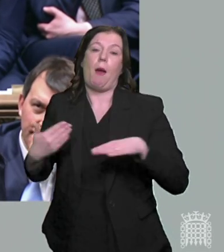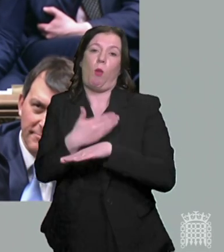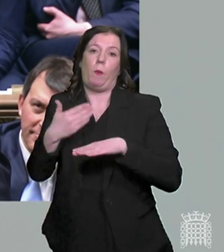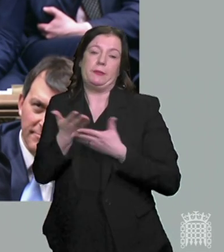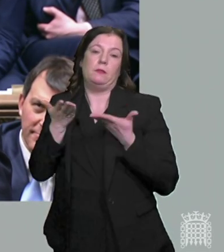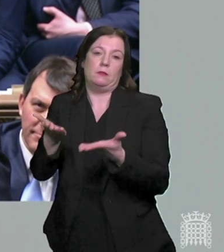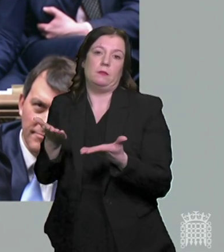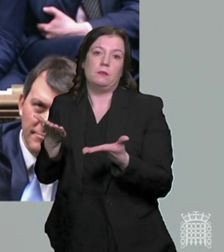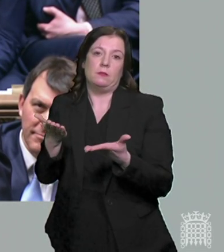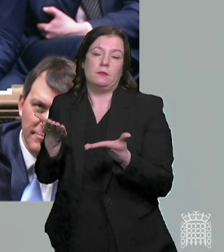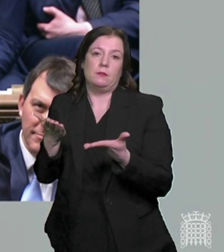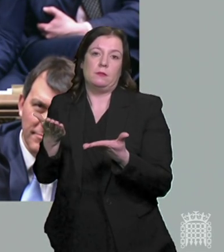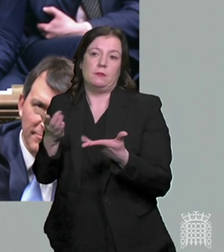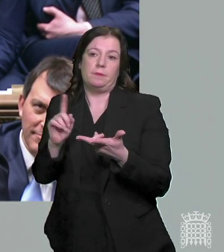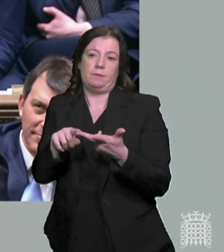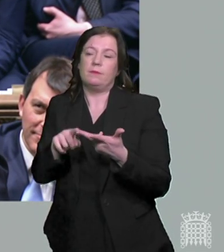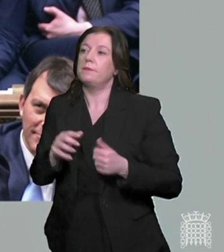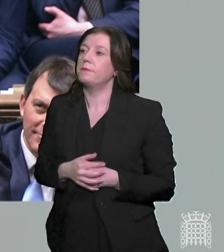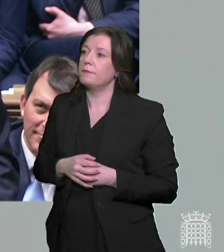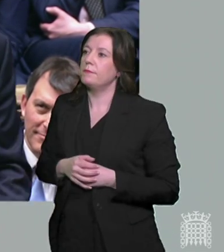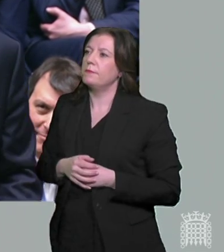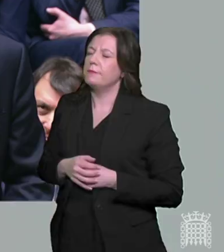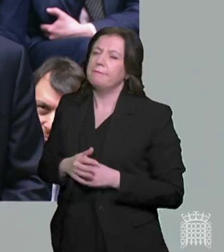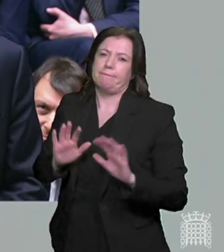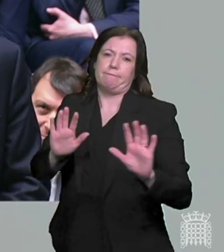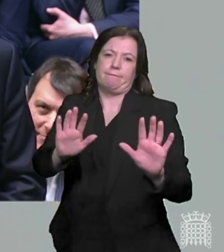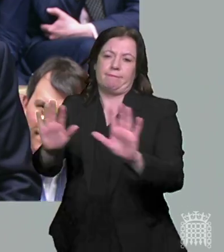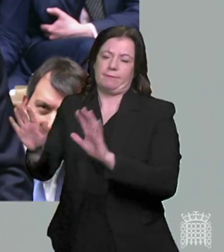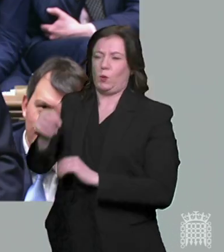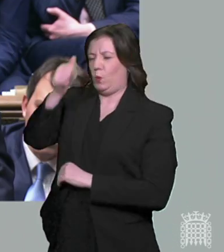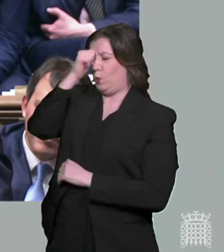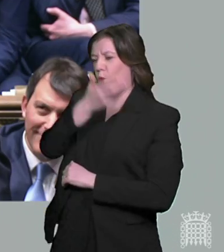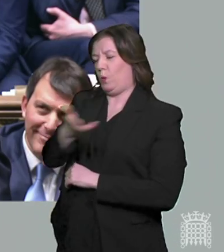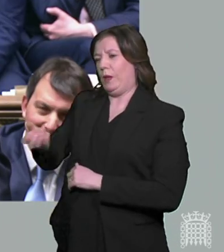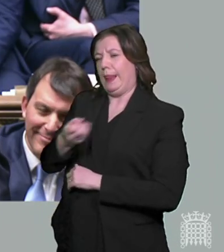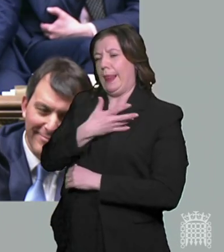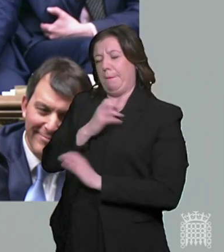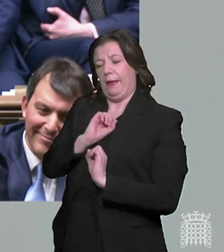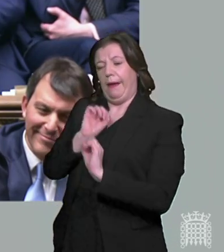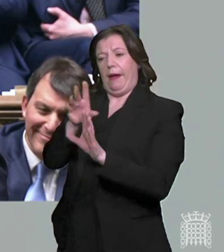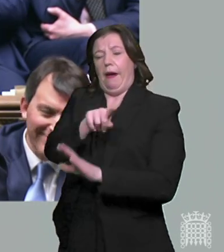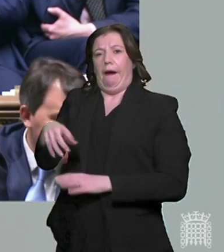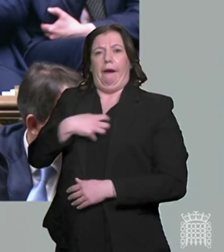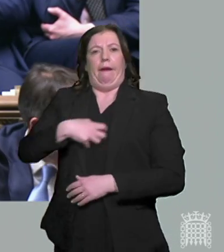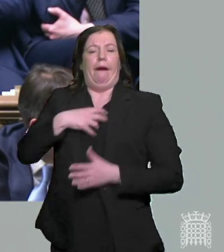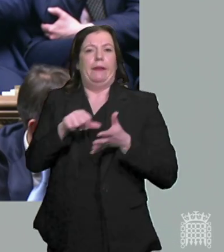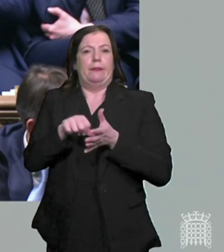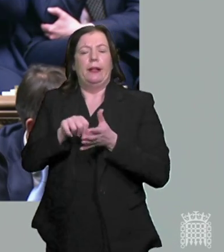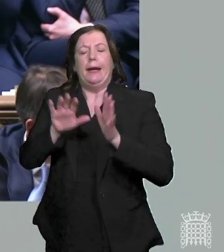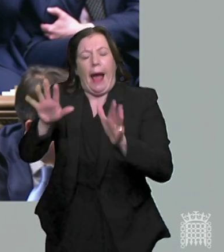I am going to talk about a difficult topic for the Labour party.